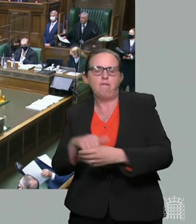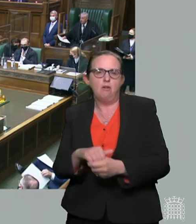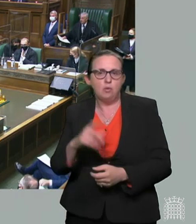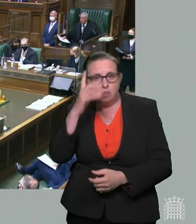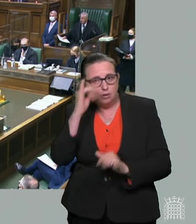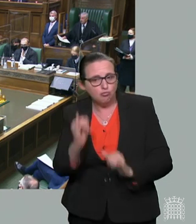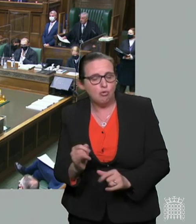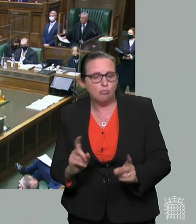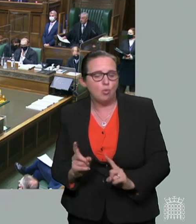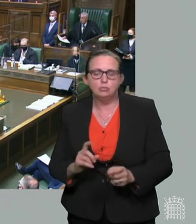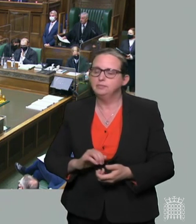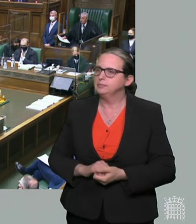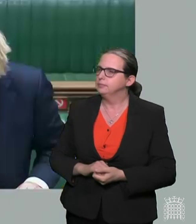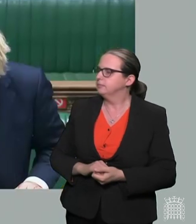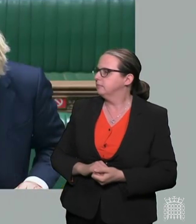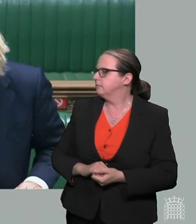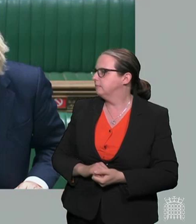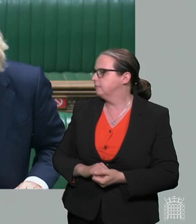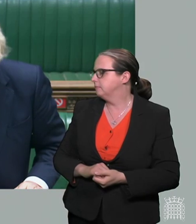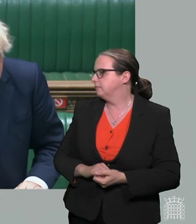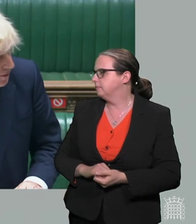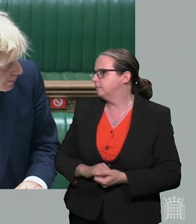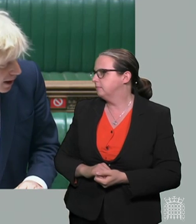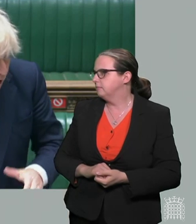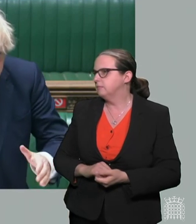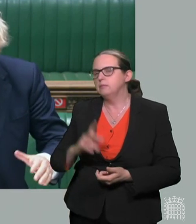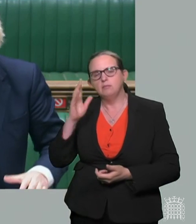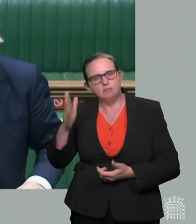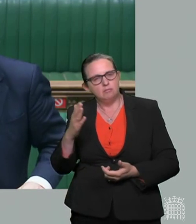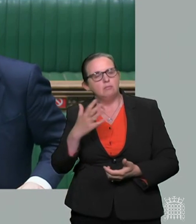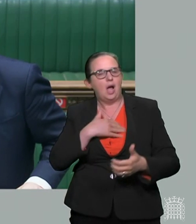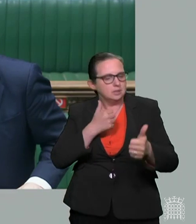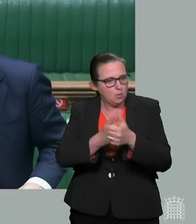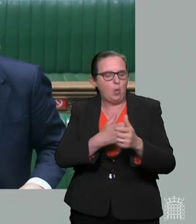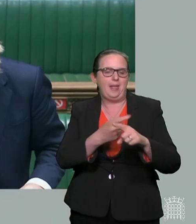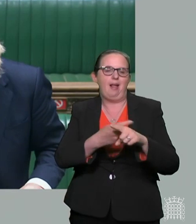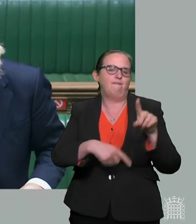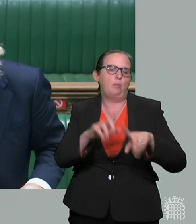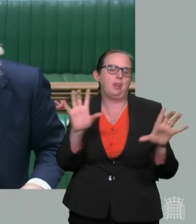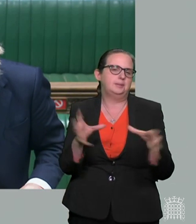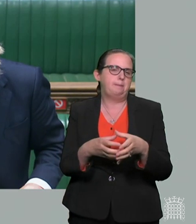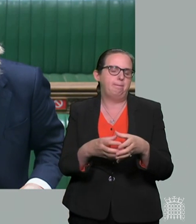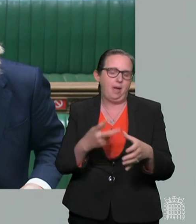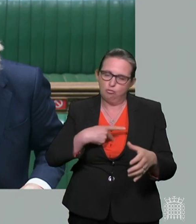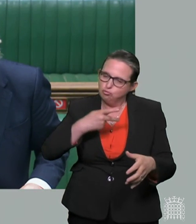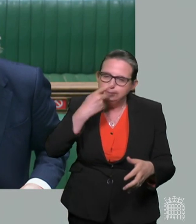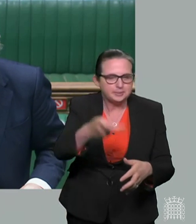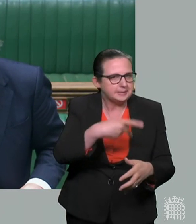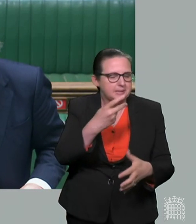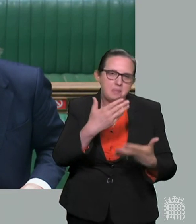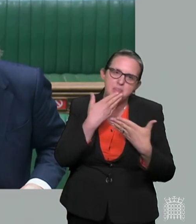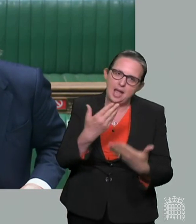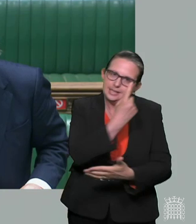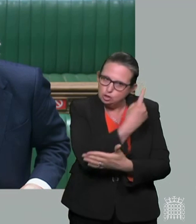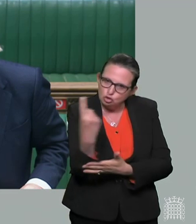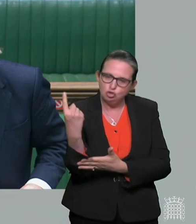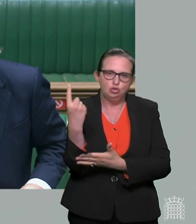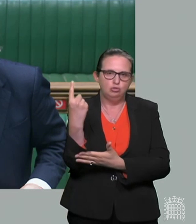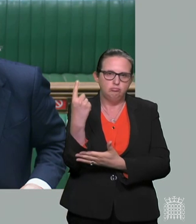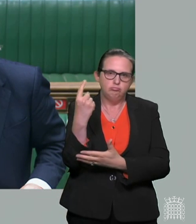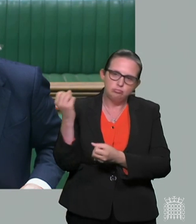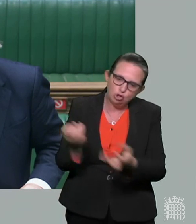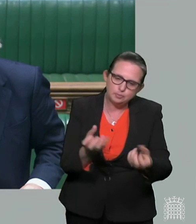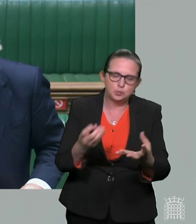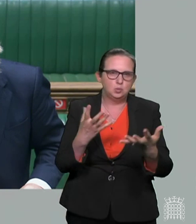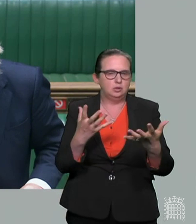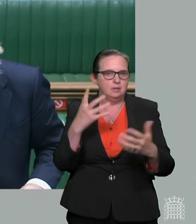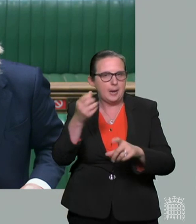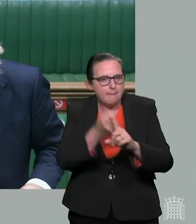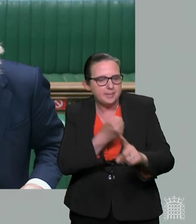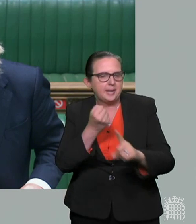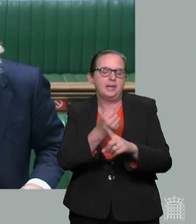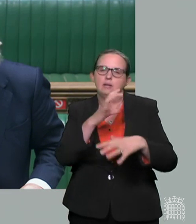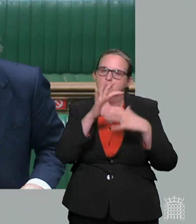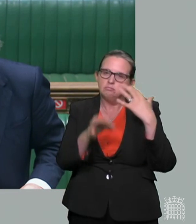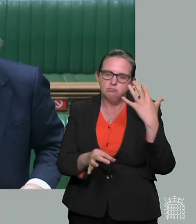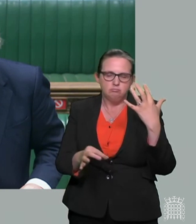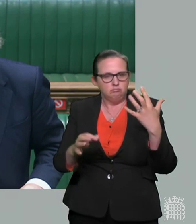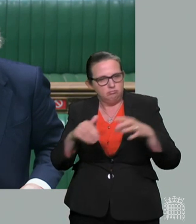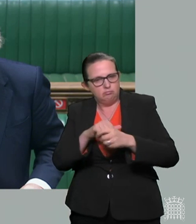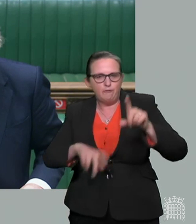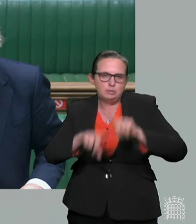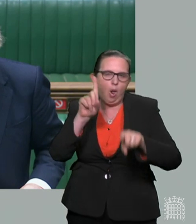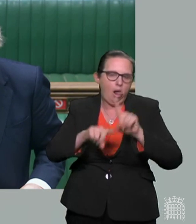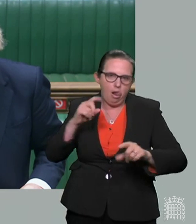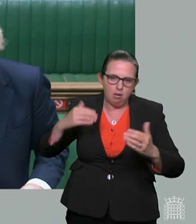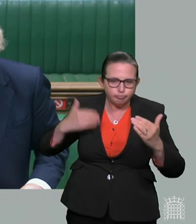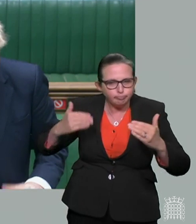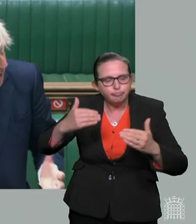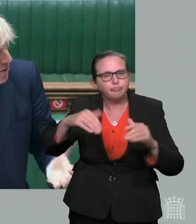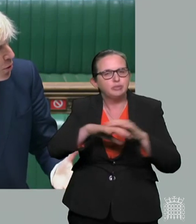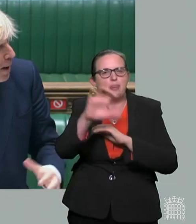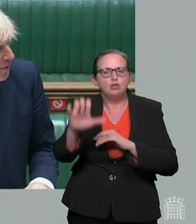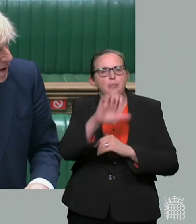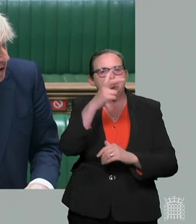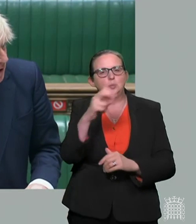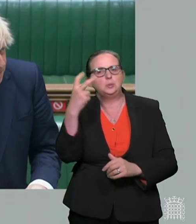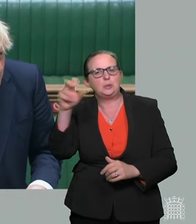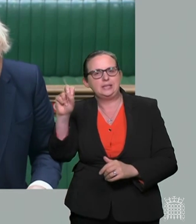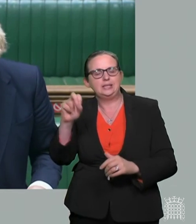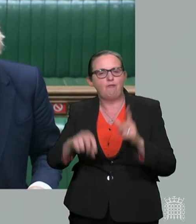I agree very much with what the right honourable and learned Gentleman says about the England team, and I repeat that I want to thank each and every one of them for what they did and the incredible campaign they ran during the Euro 2020 championship.